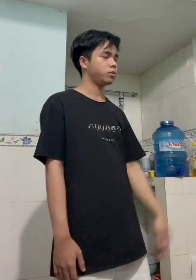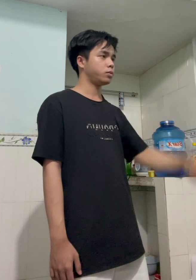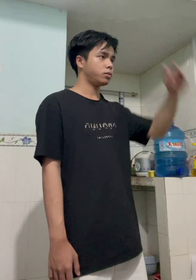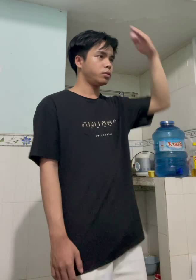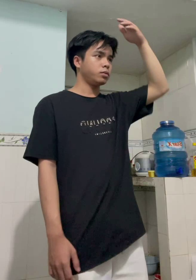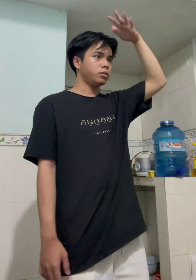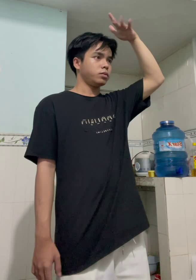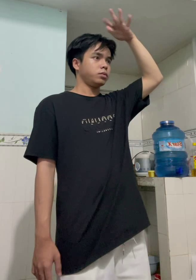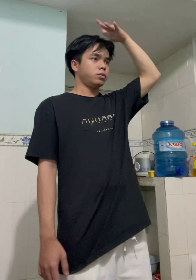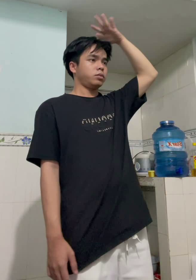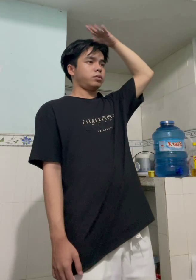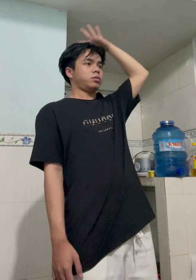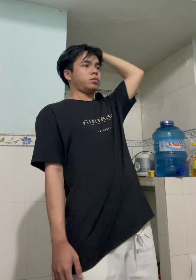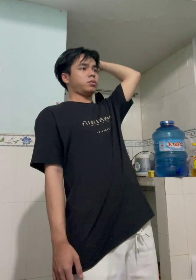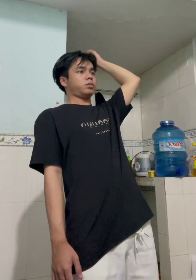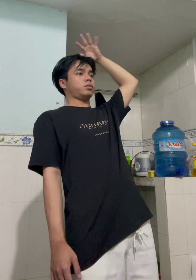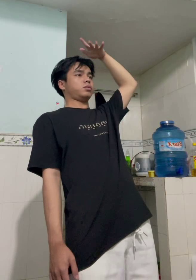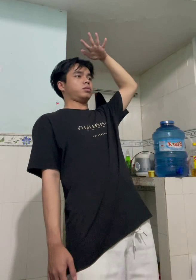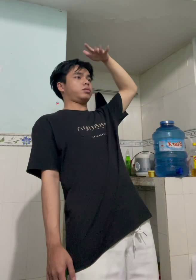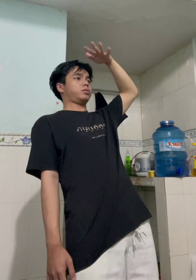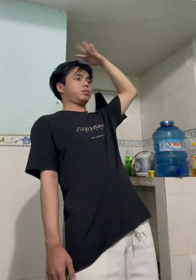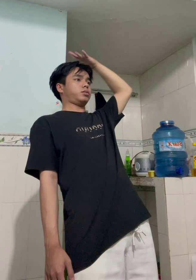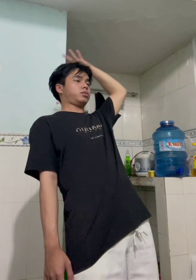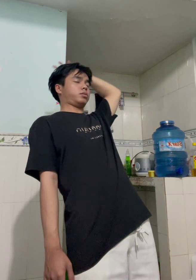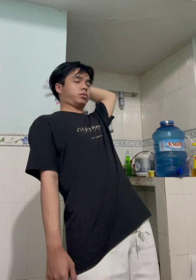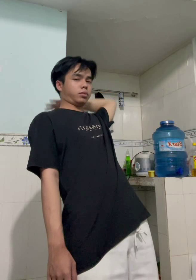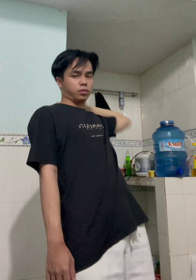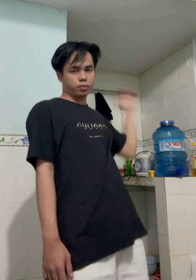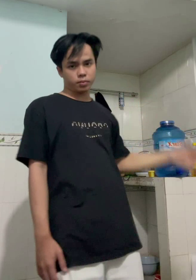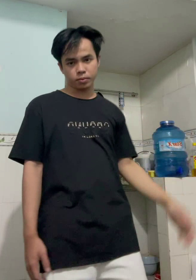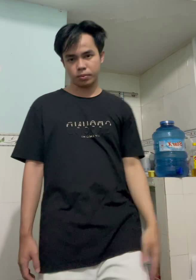vo ly